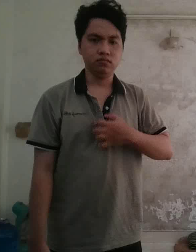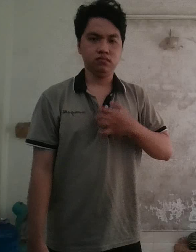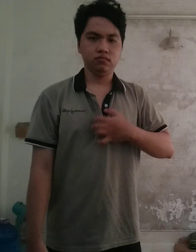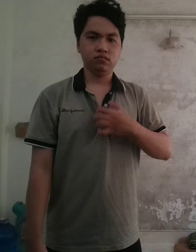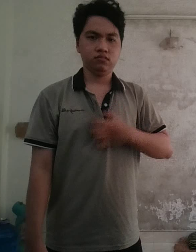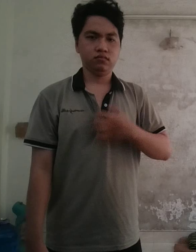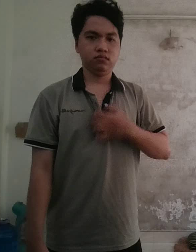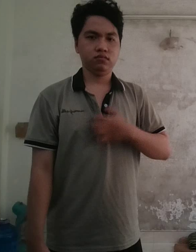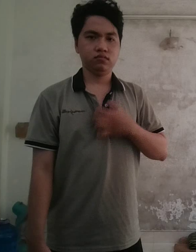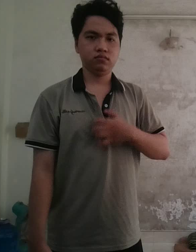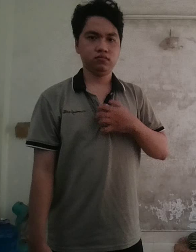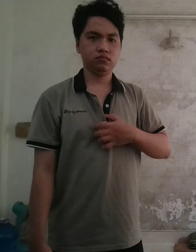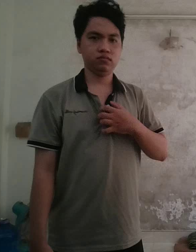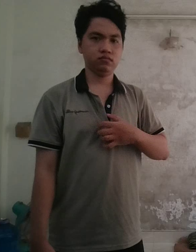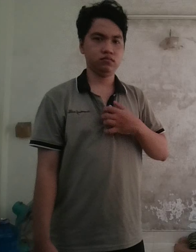ghen